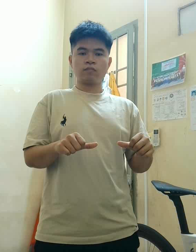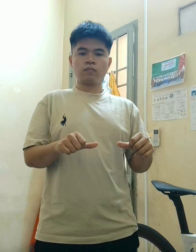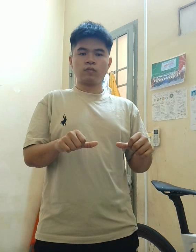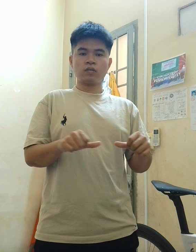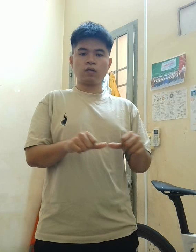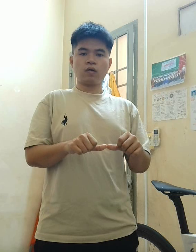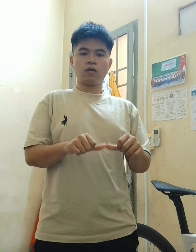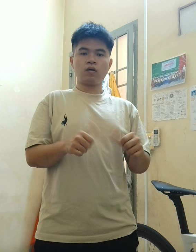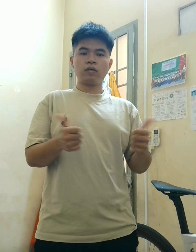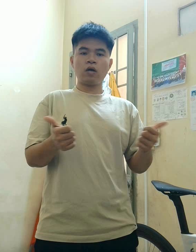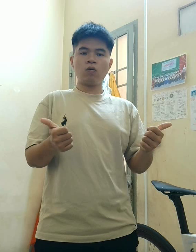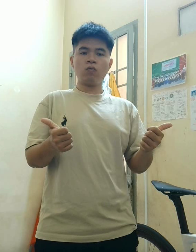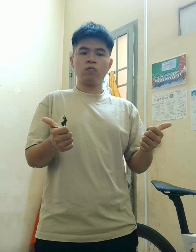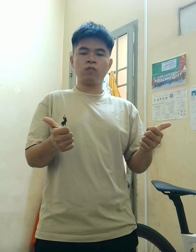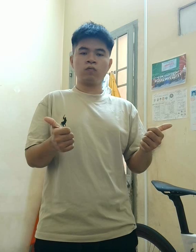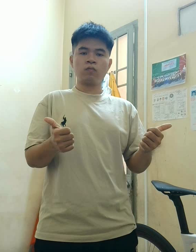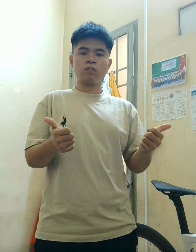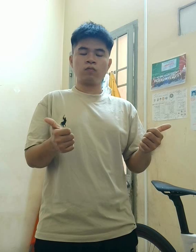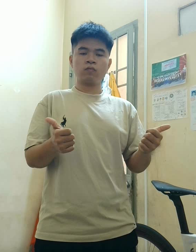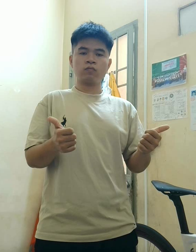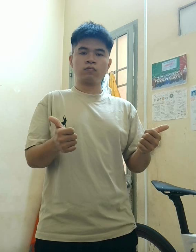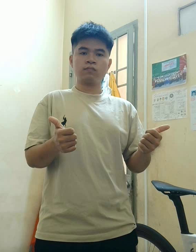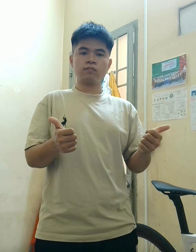o dau